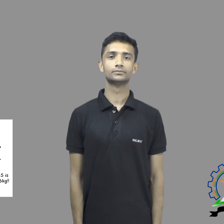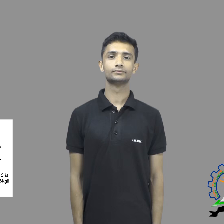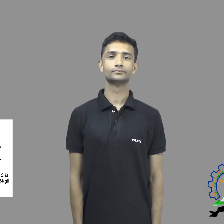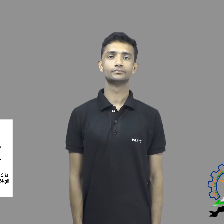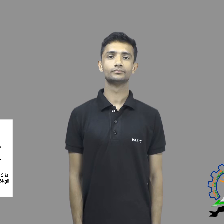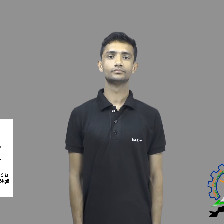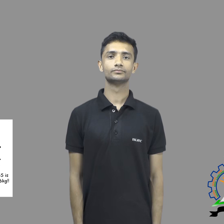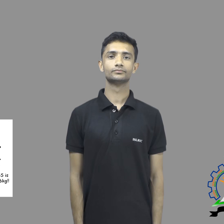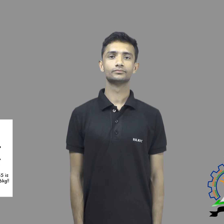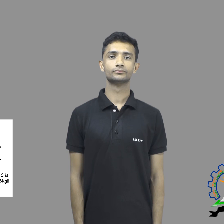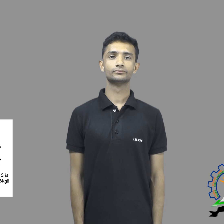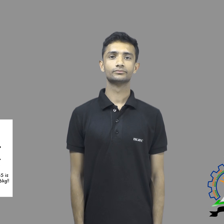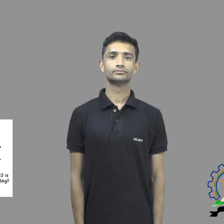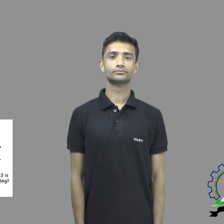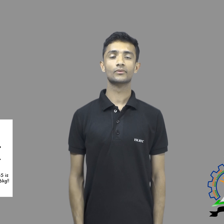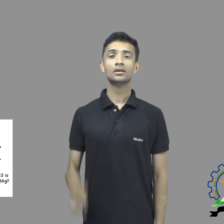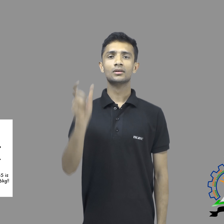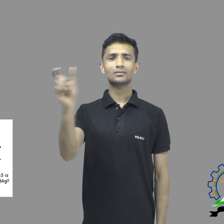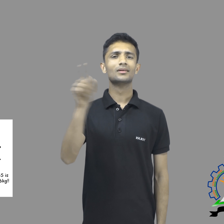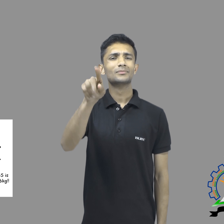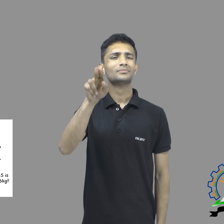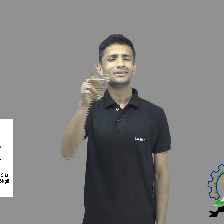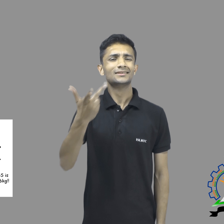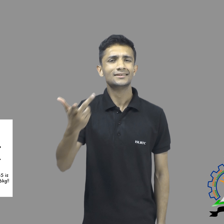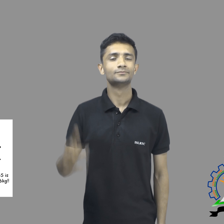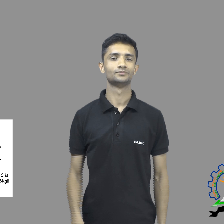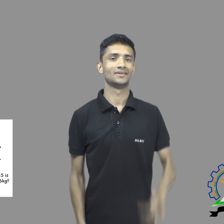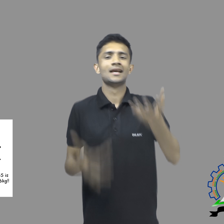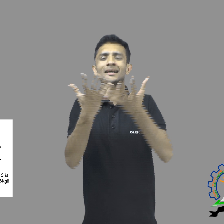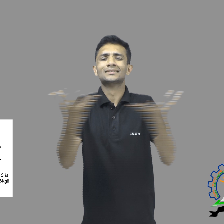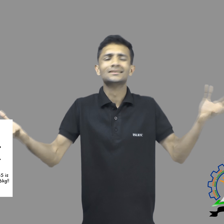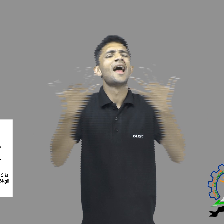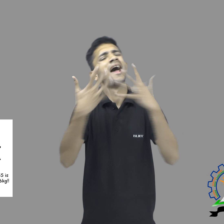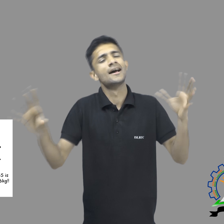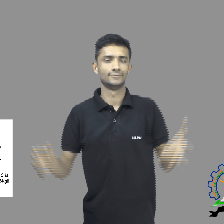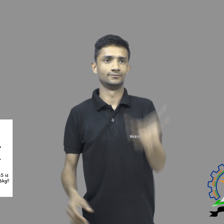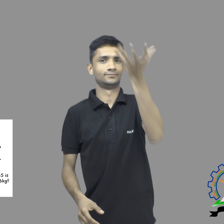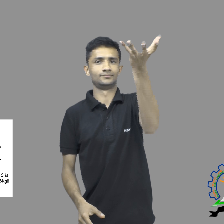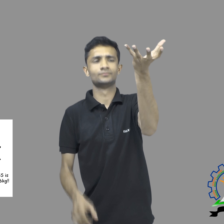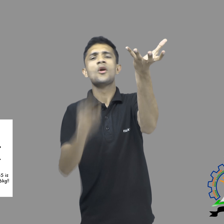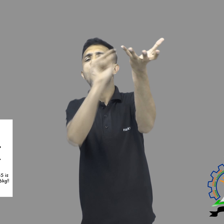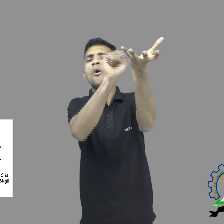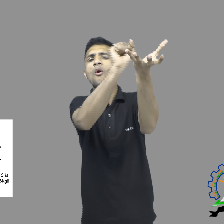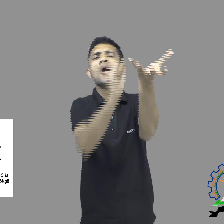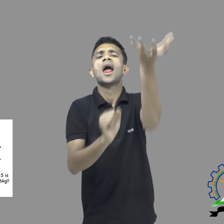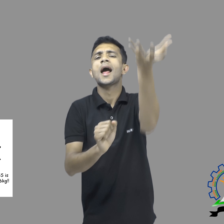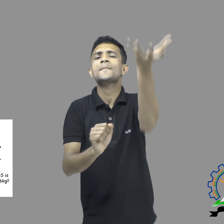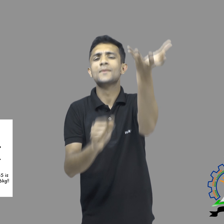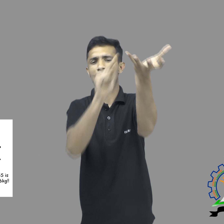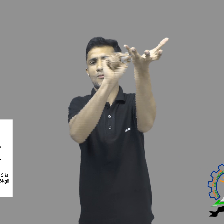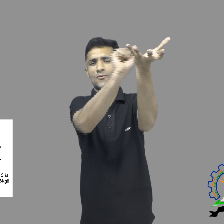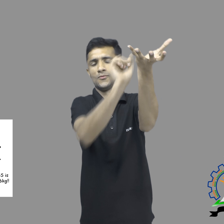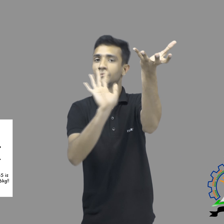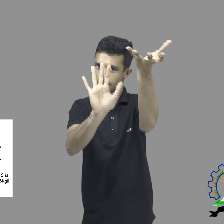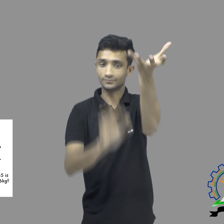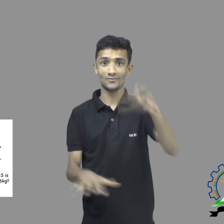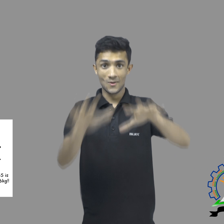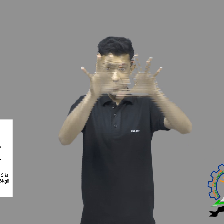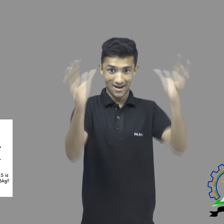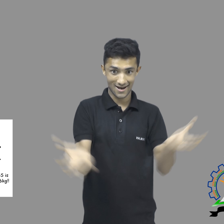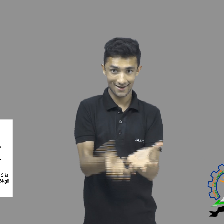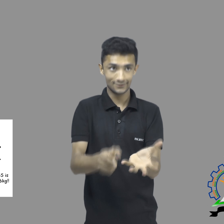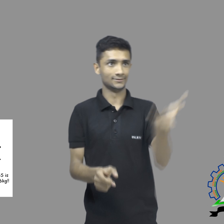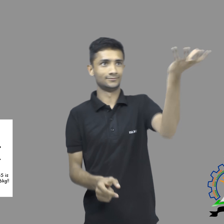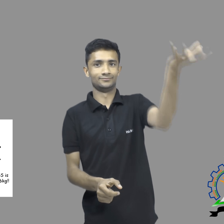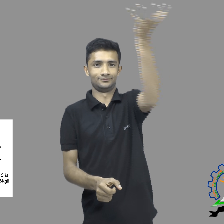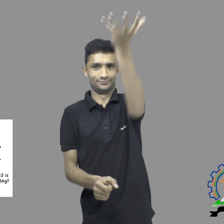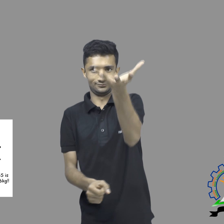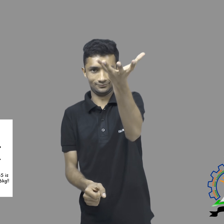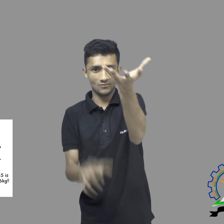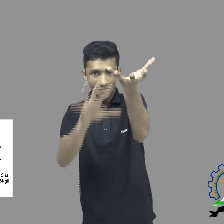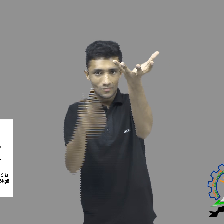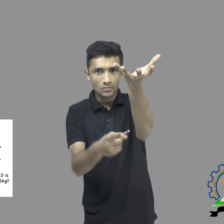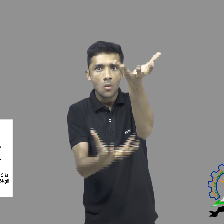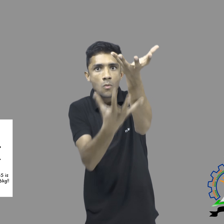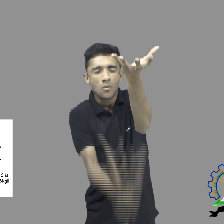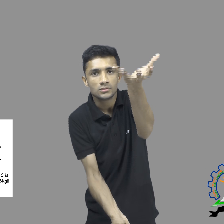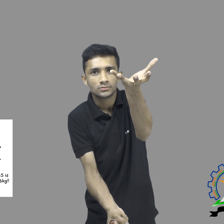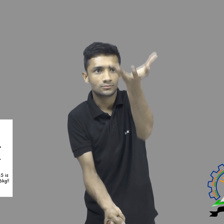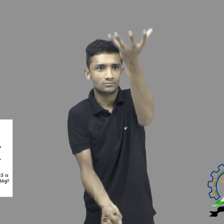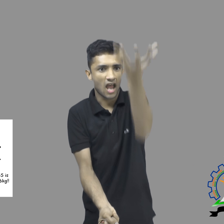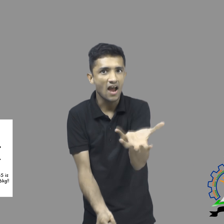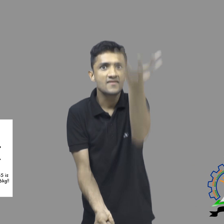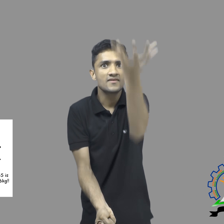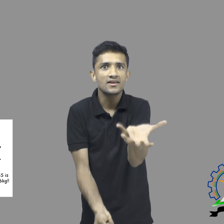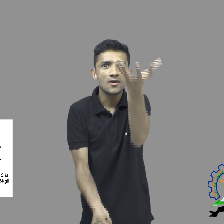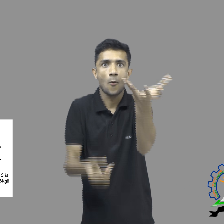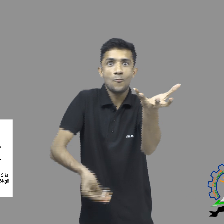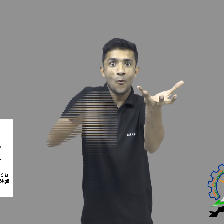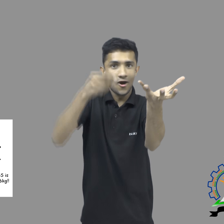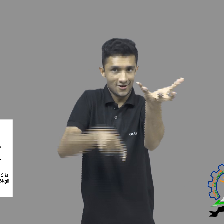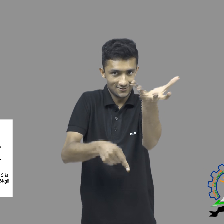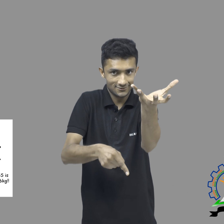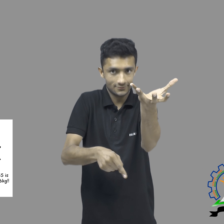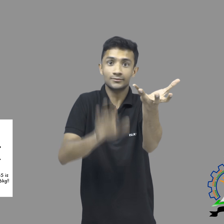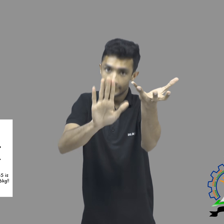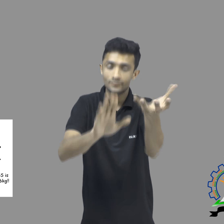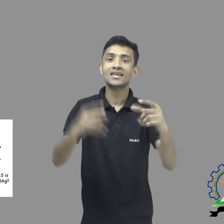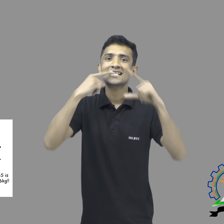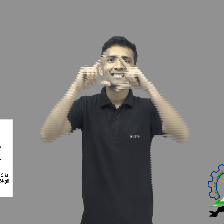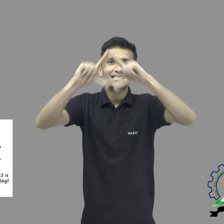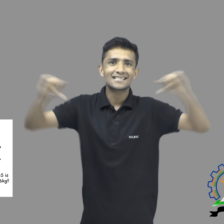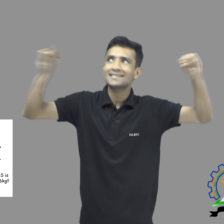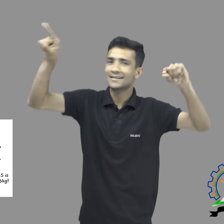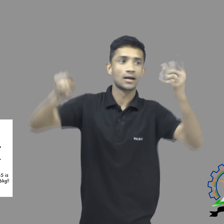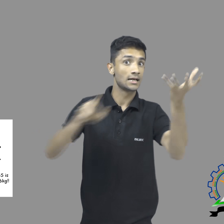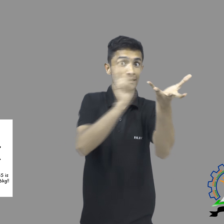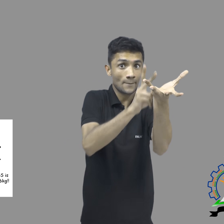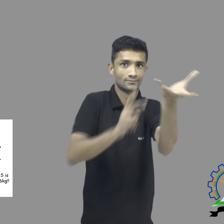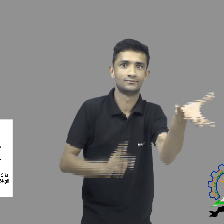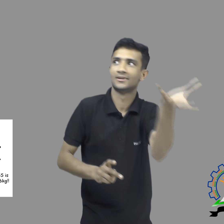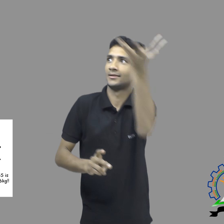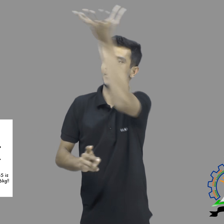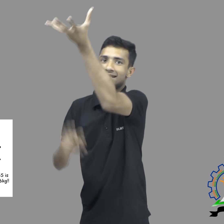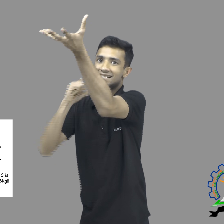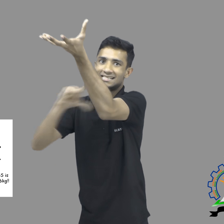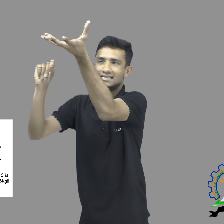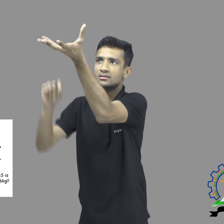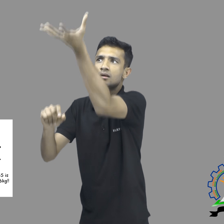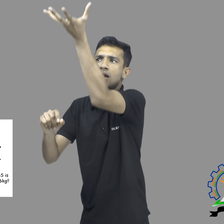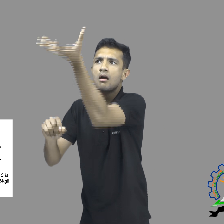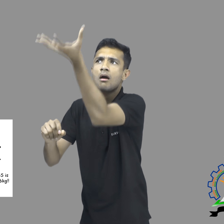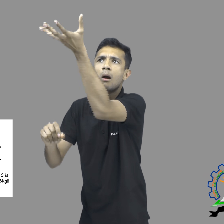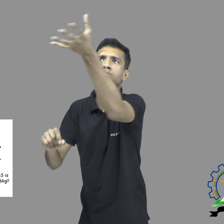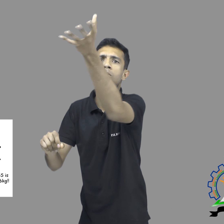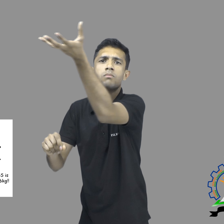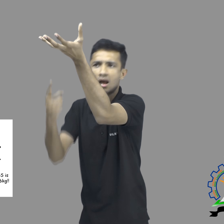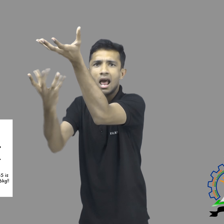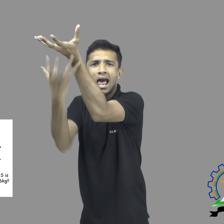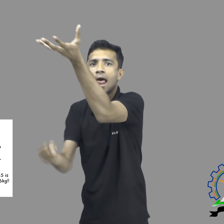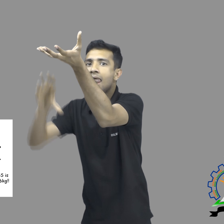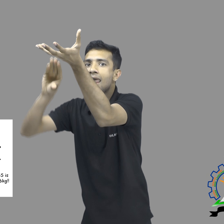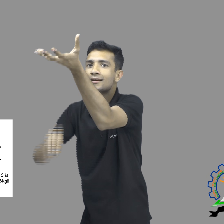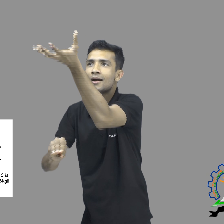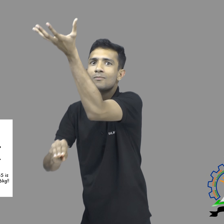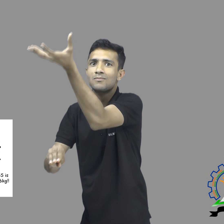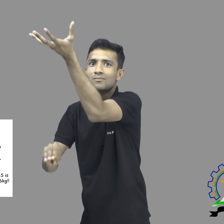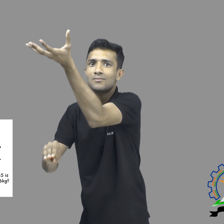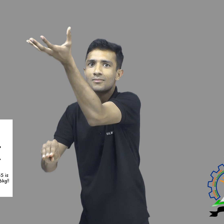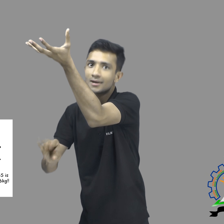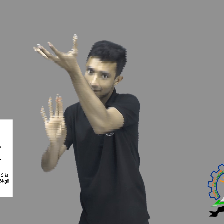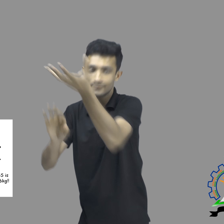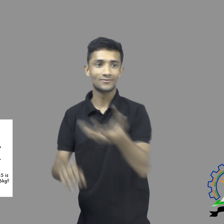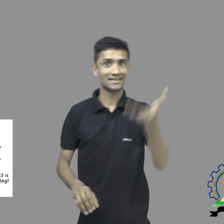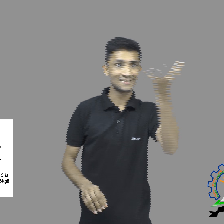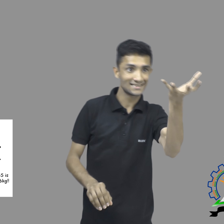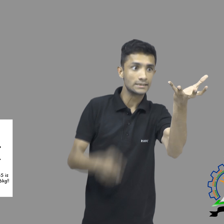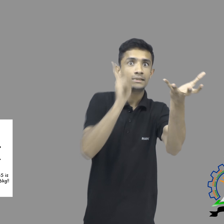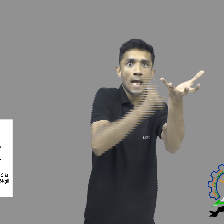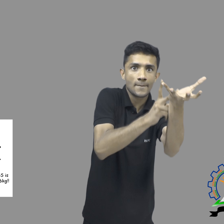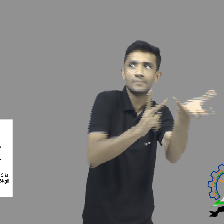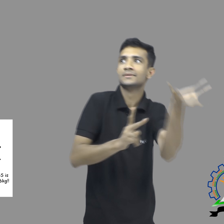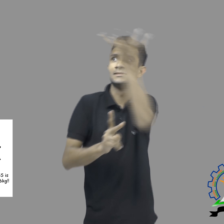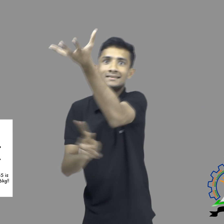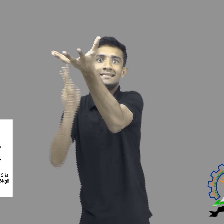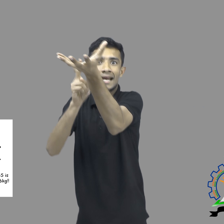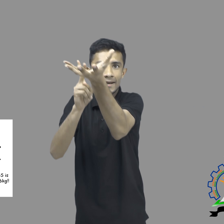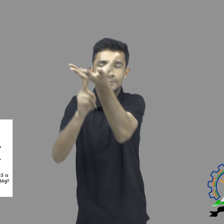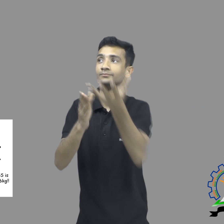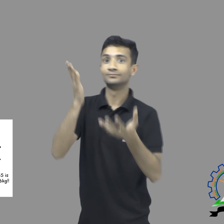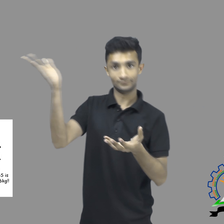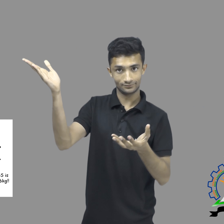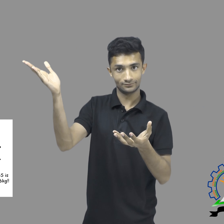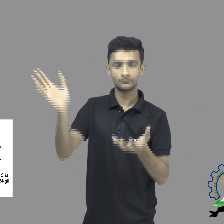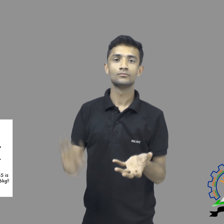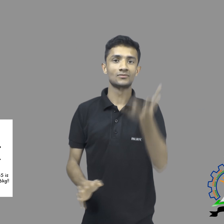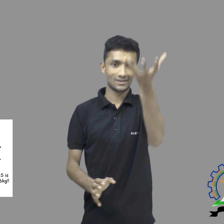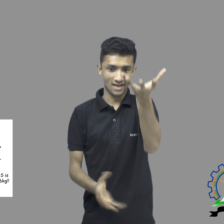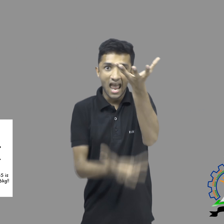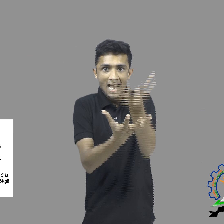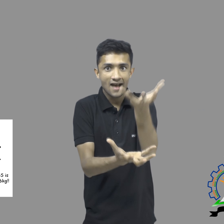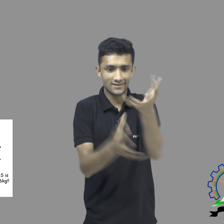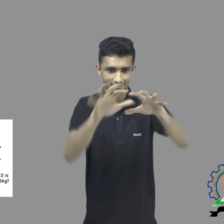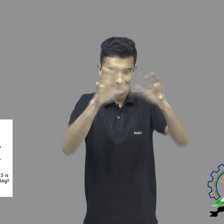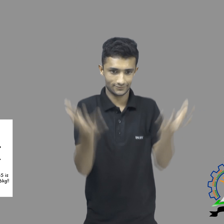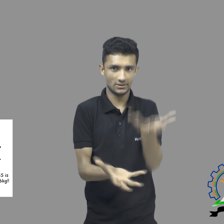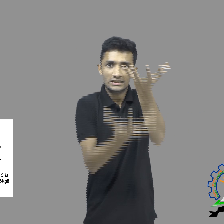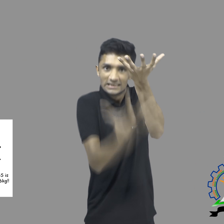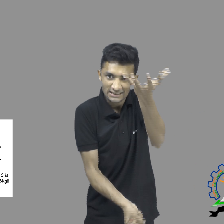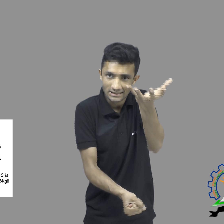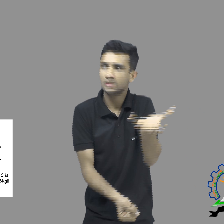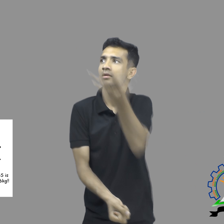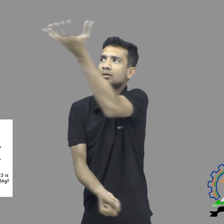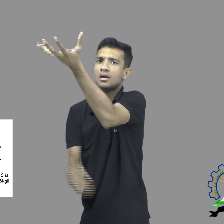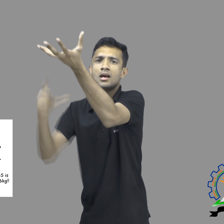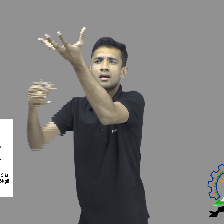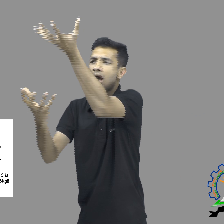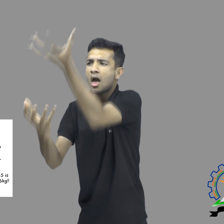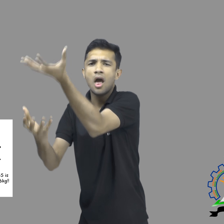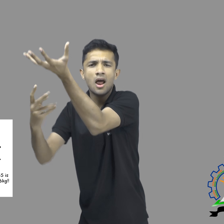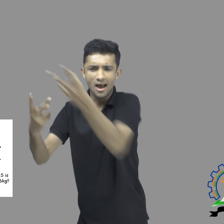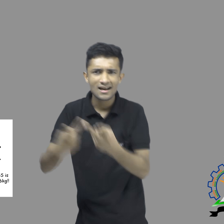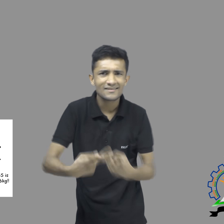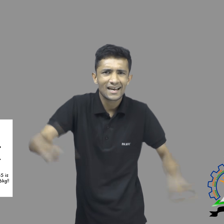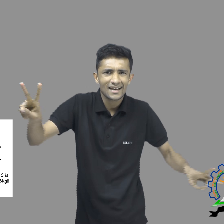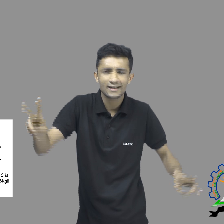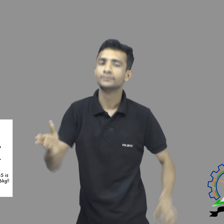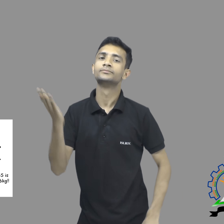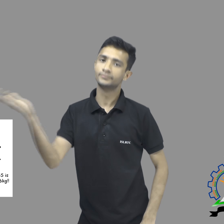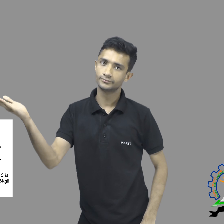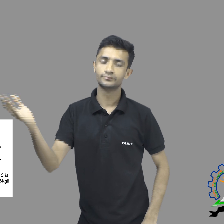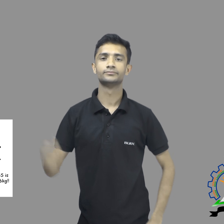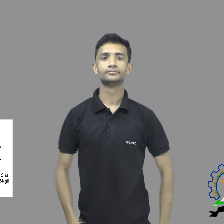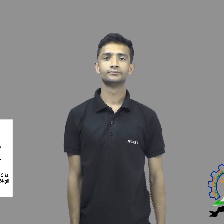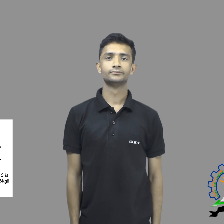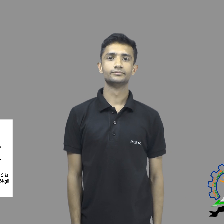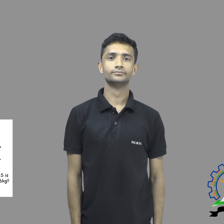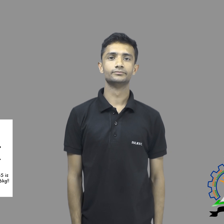Mass and Weight